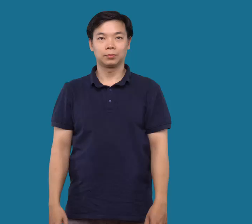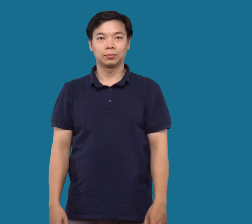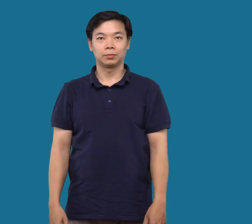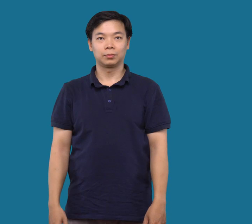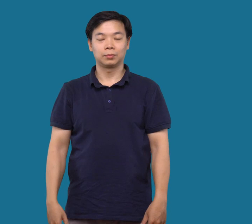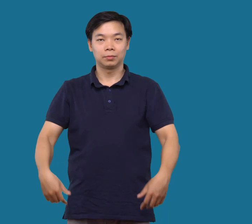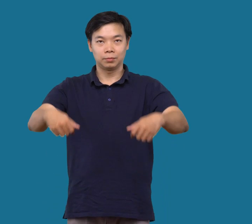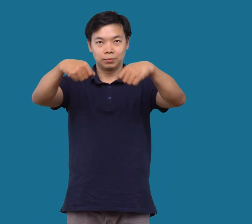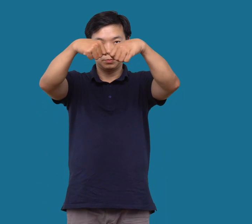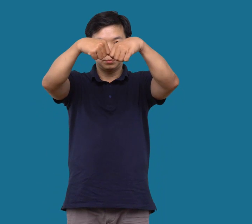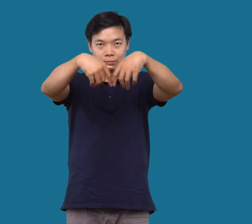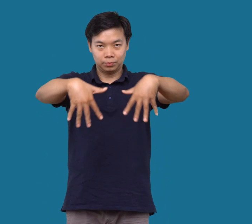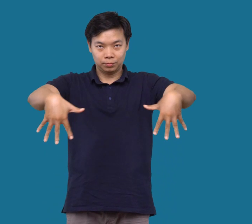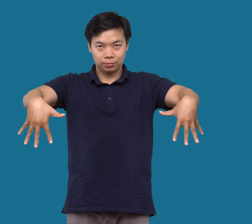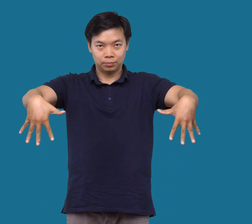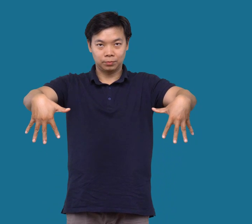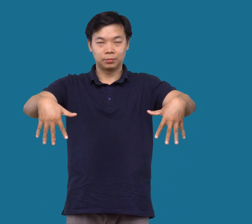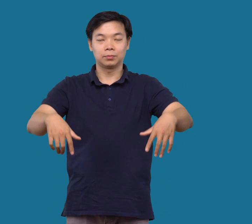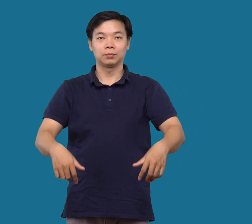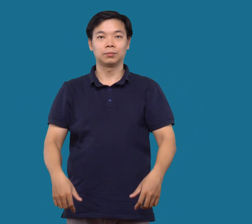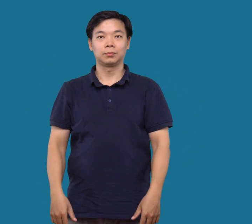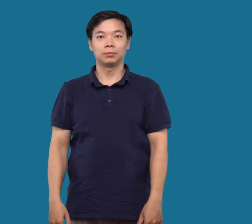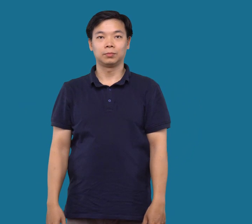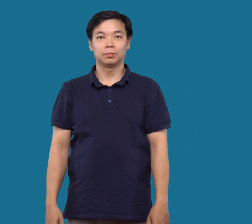sơ đồ